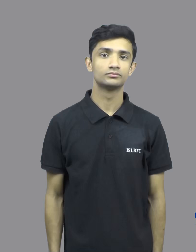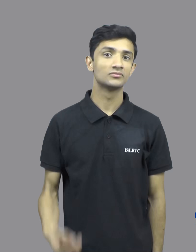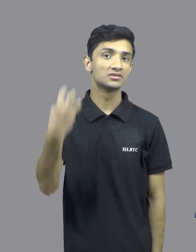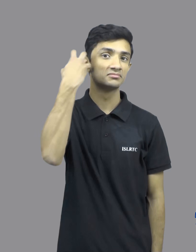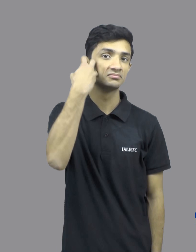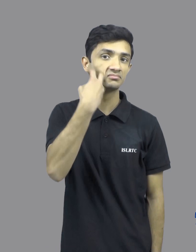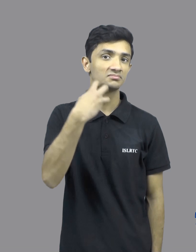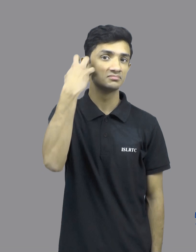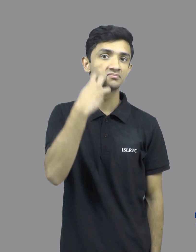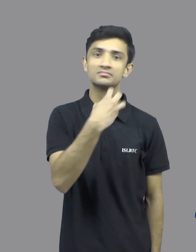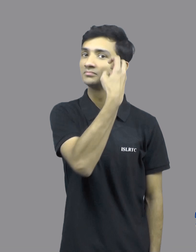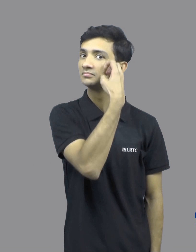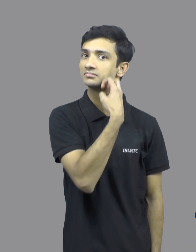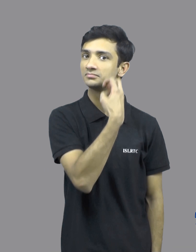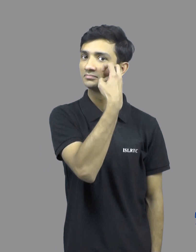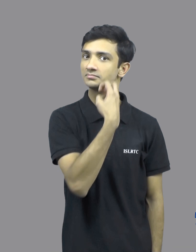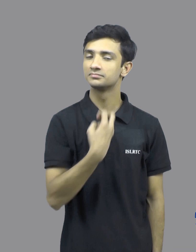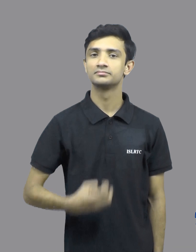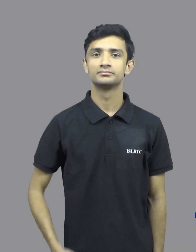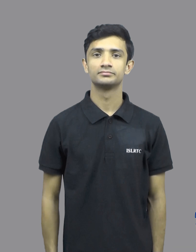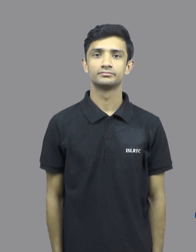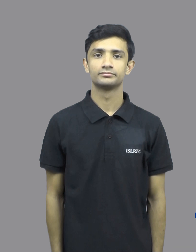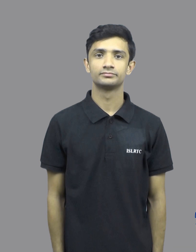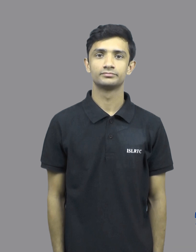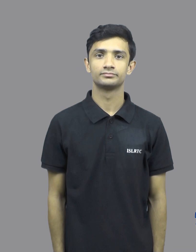Shaving Razor